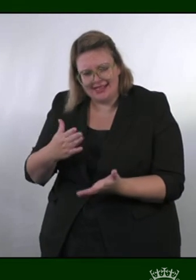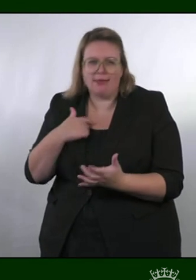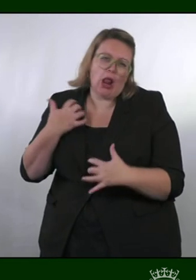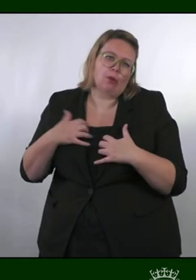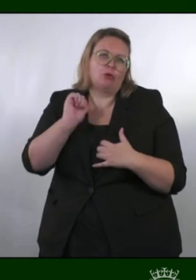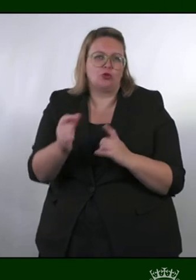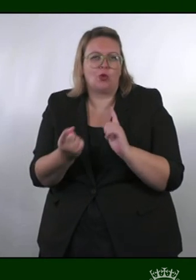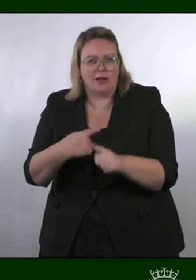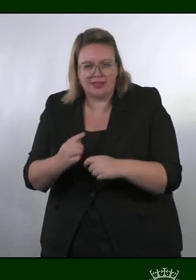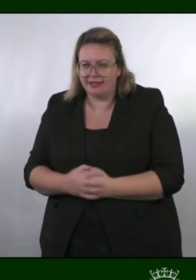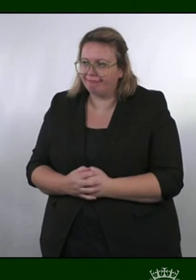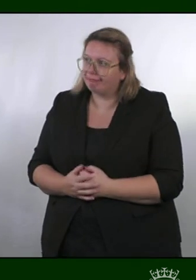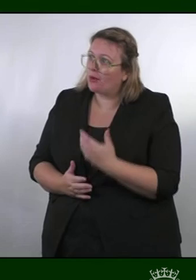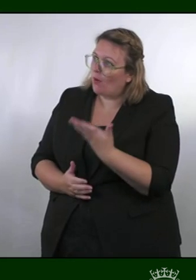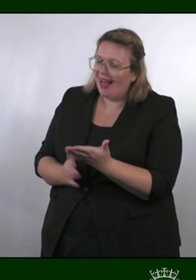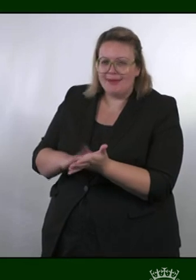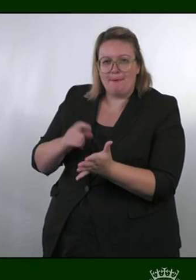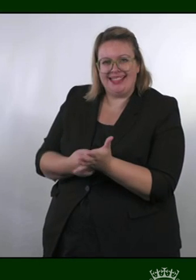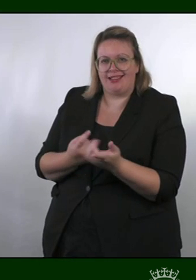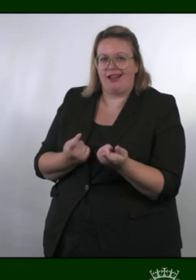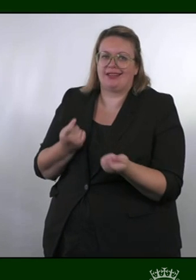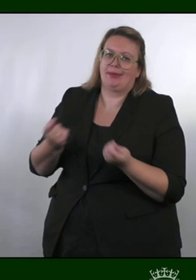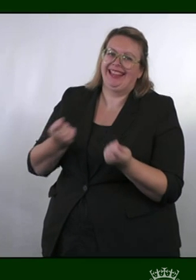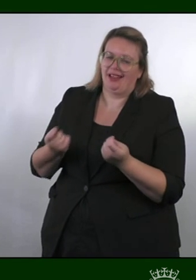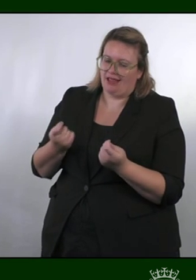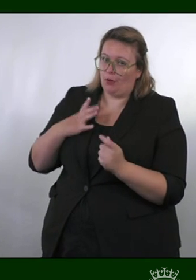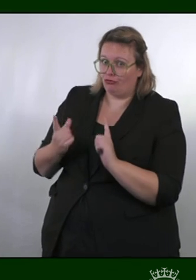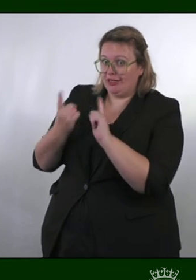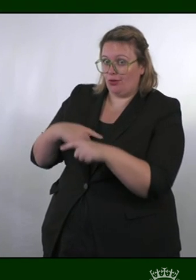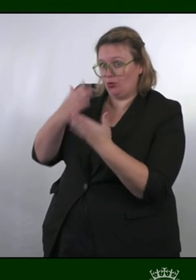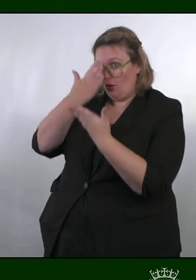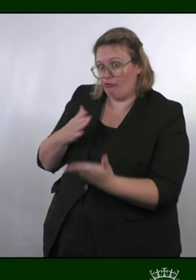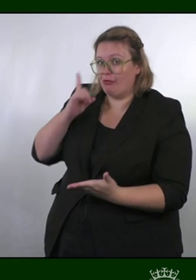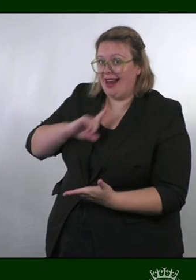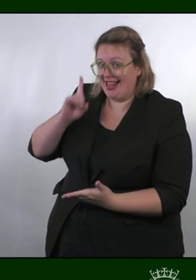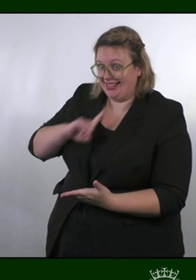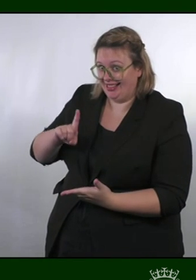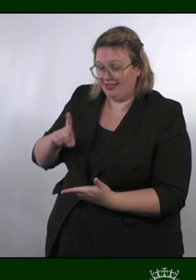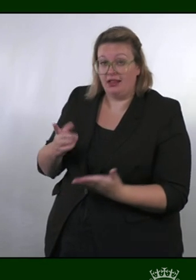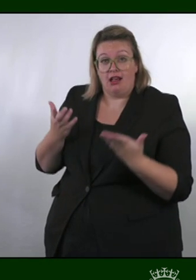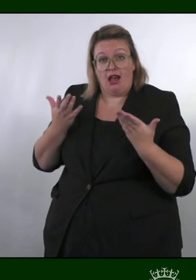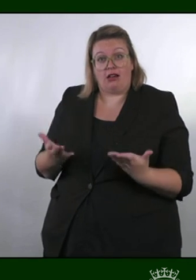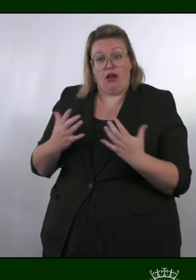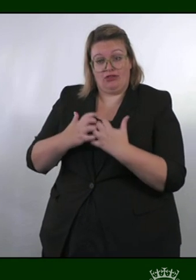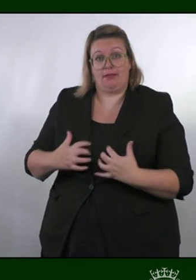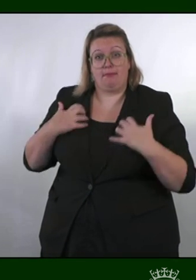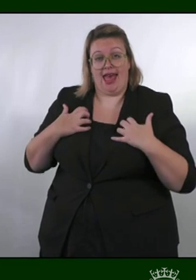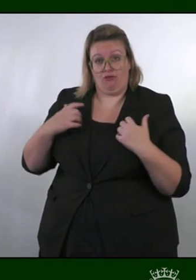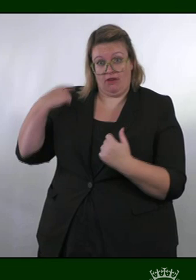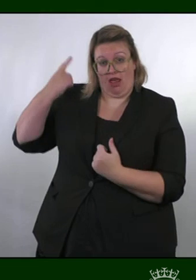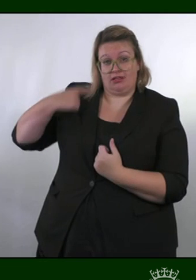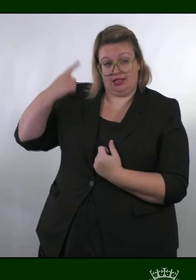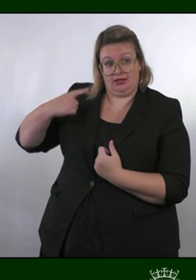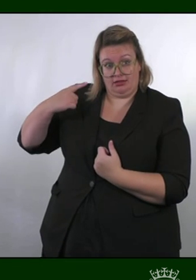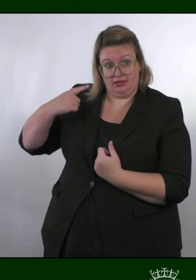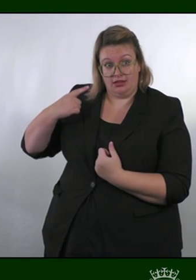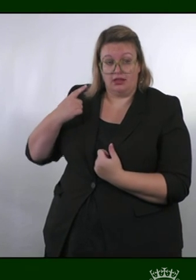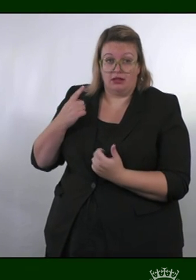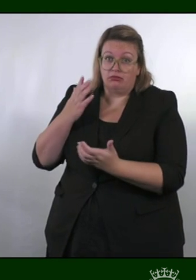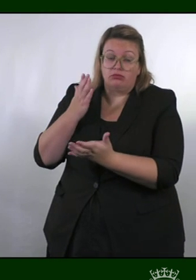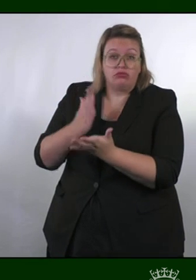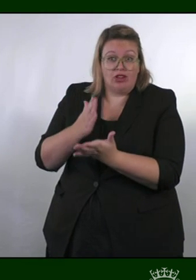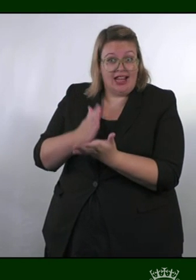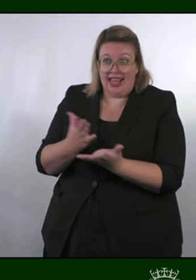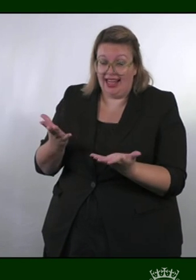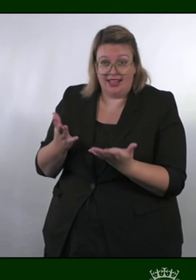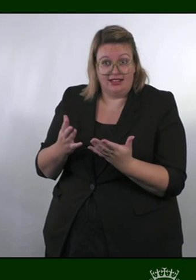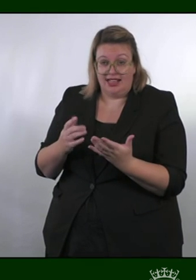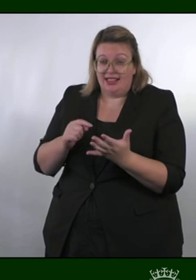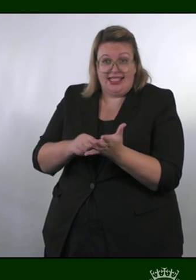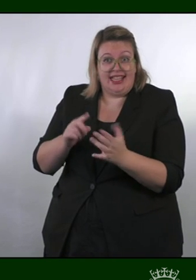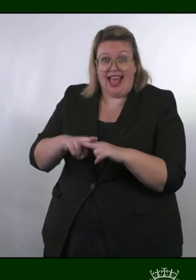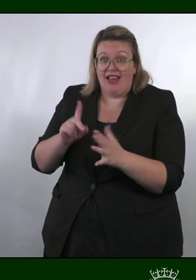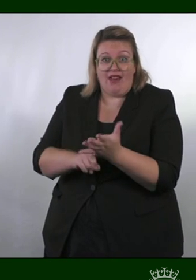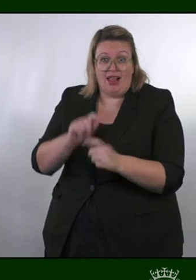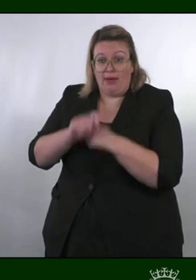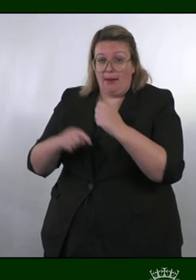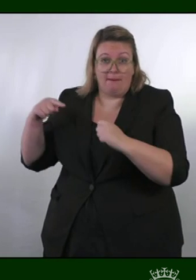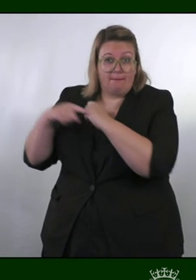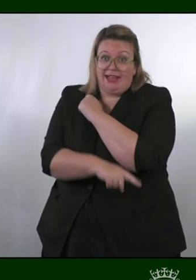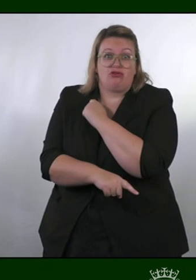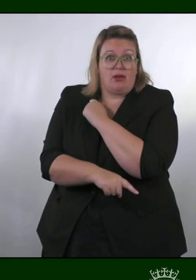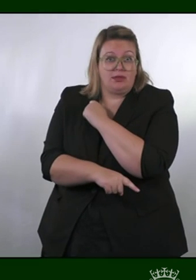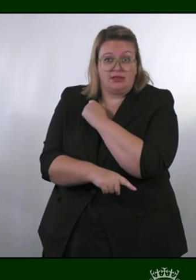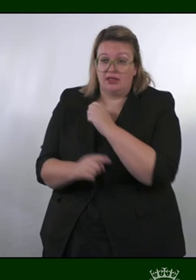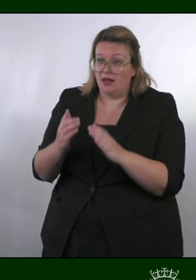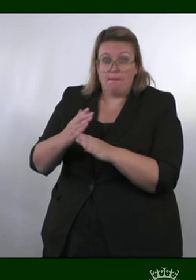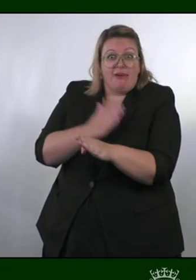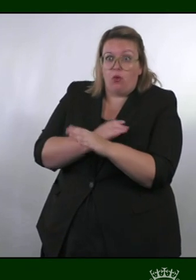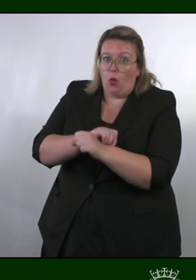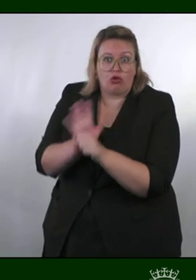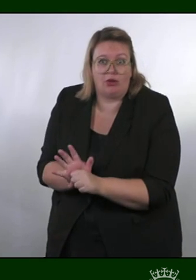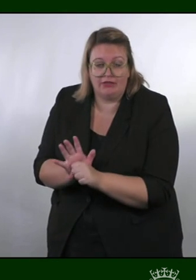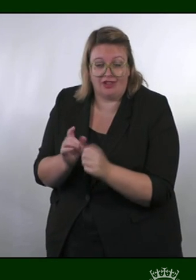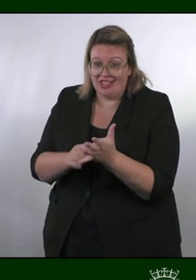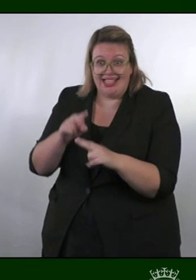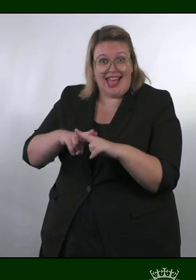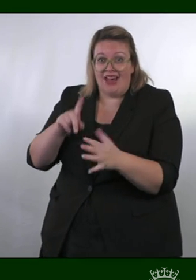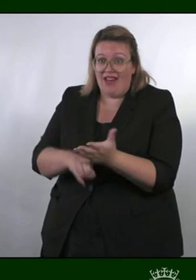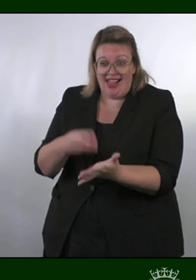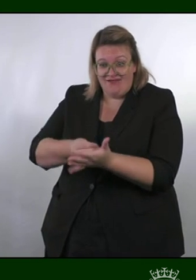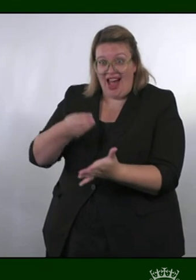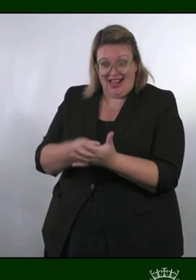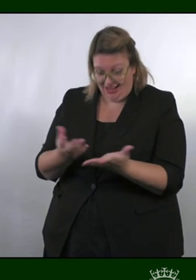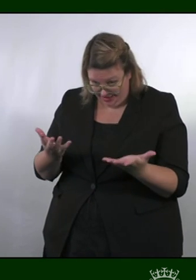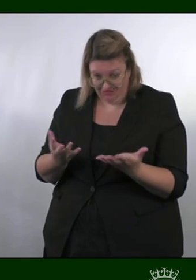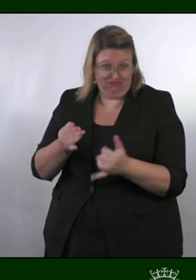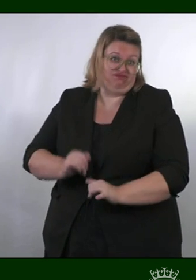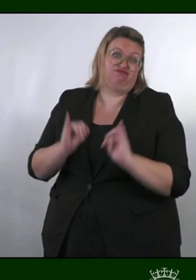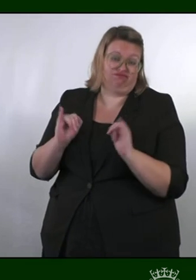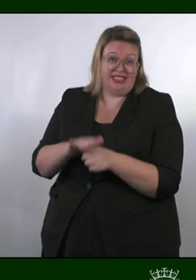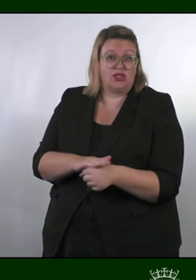I must respectfully inform the hon. Lady that the current Mayor of London had effectively bankrupted TfL before coronavirus had even hit and left a massive black hole in its finances.